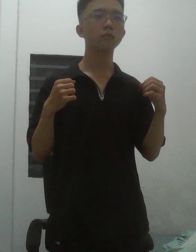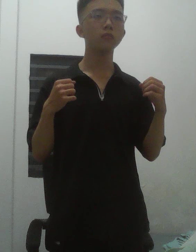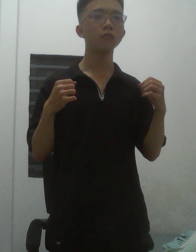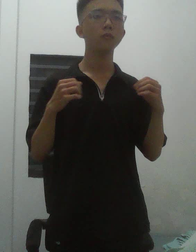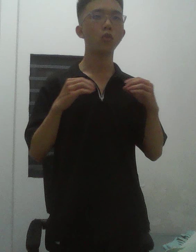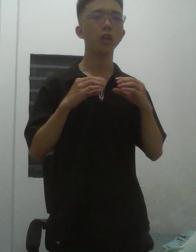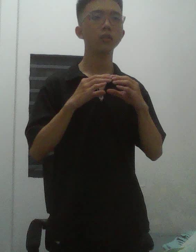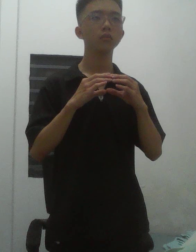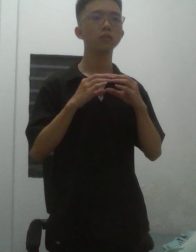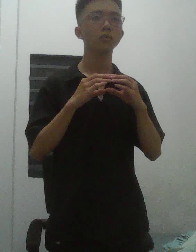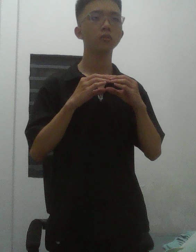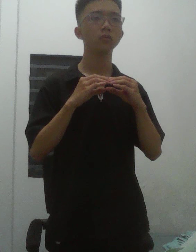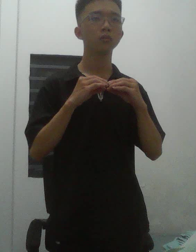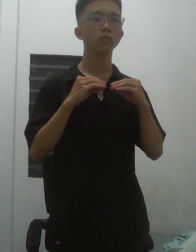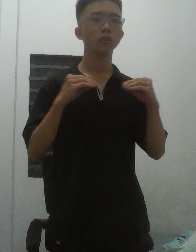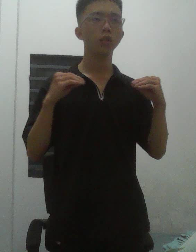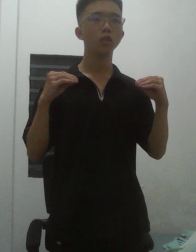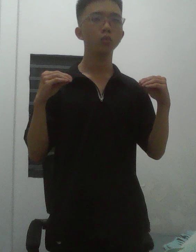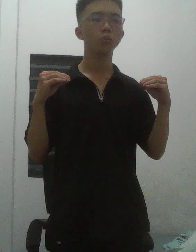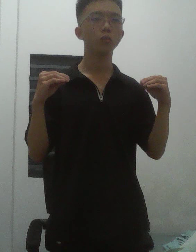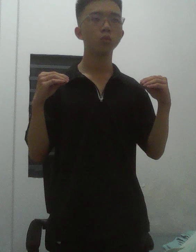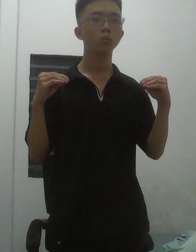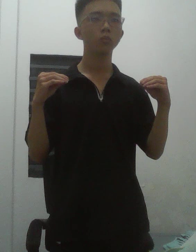nhieu